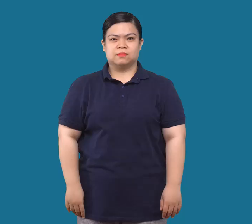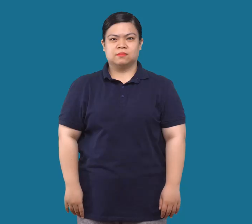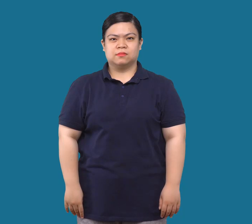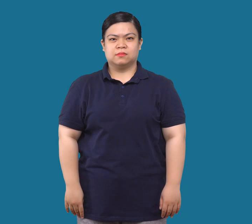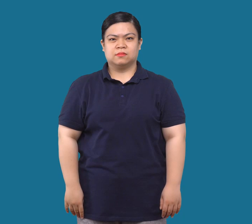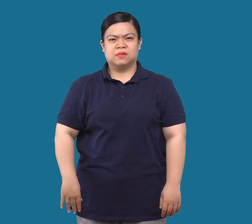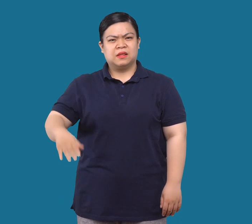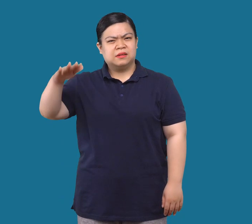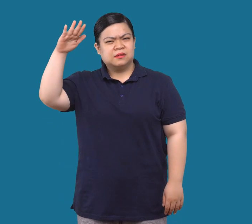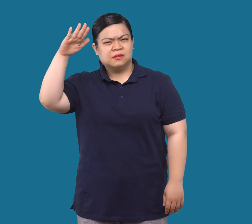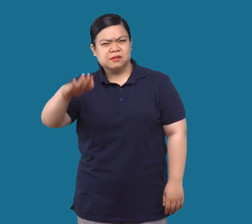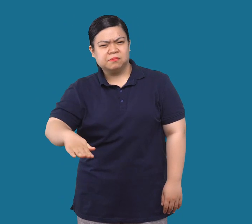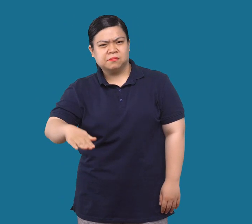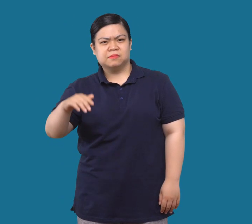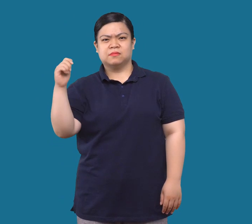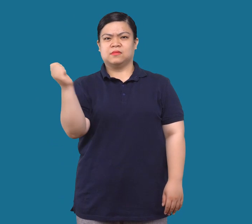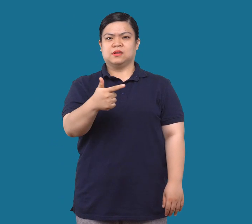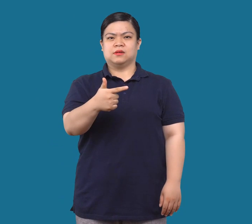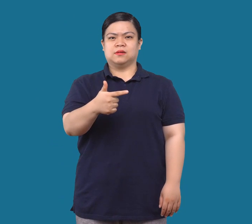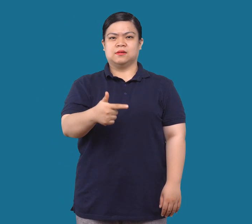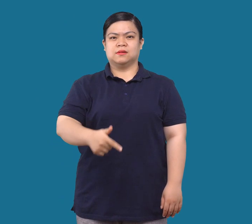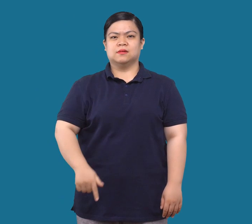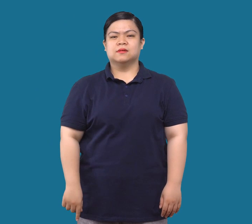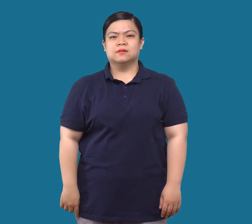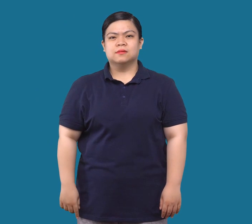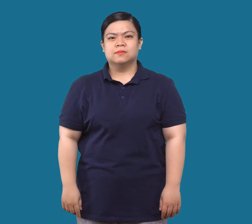thấp hơn